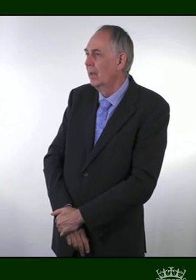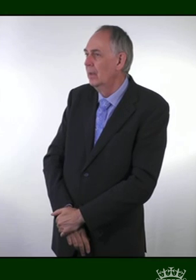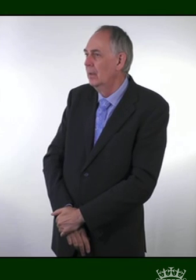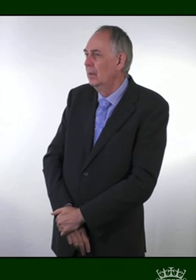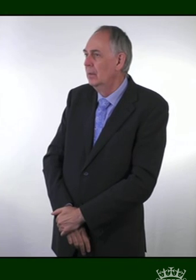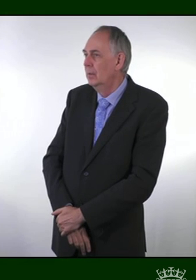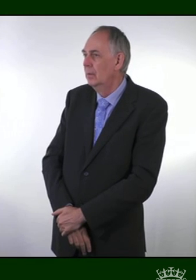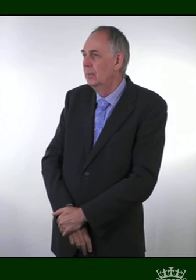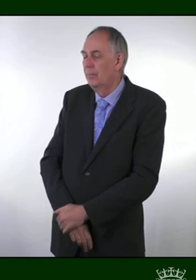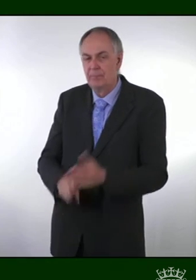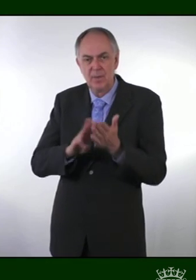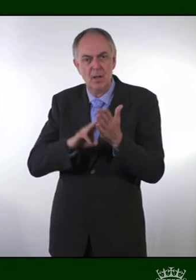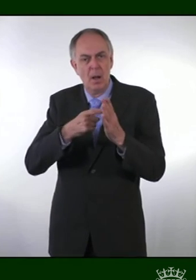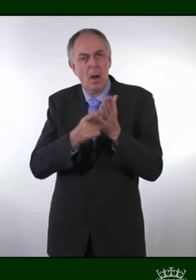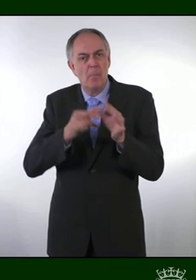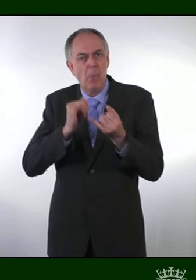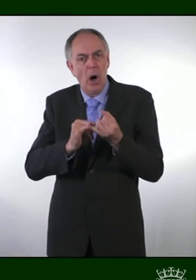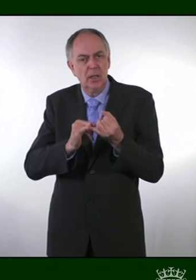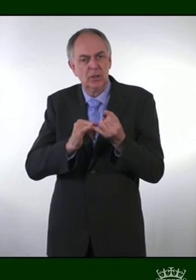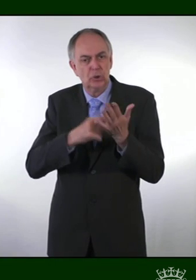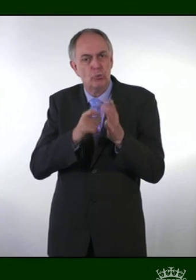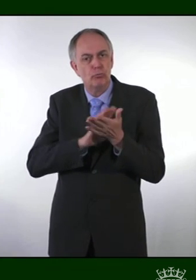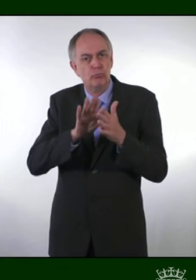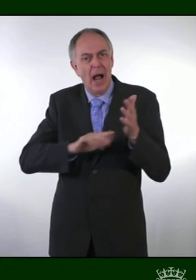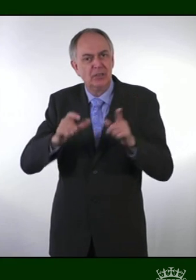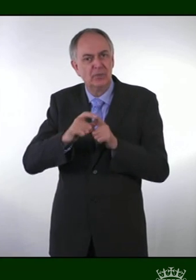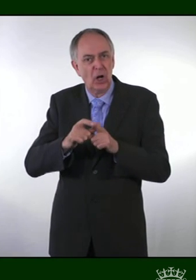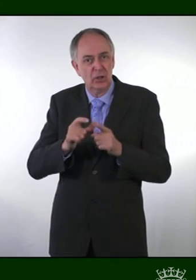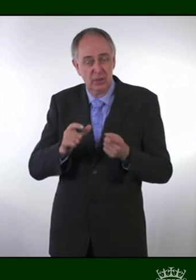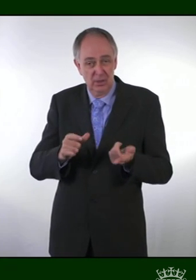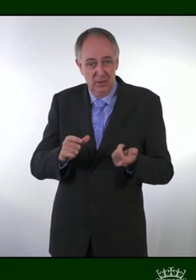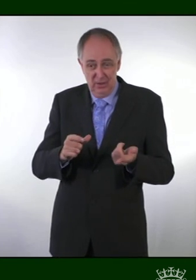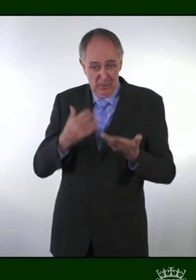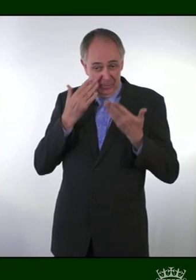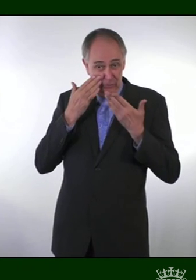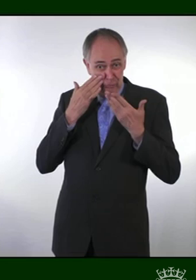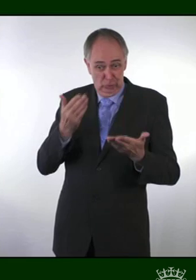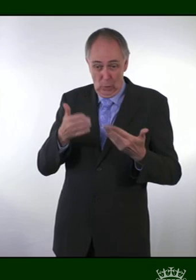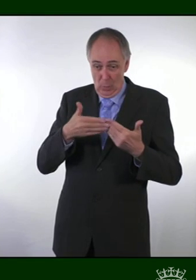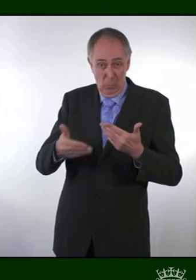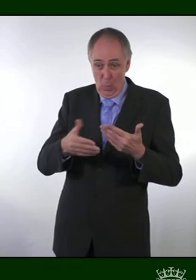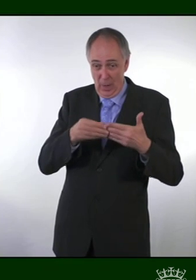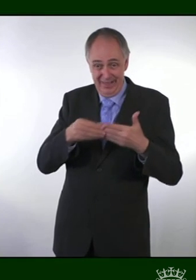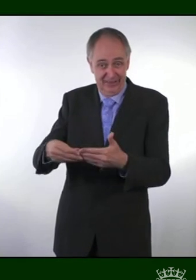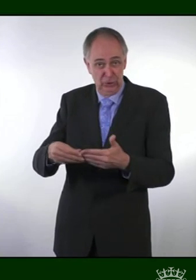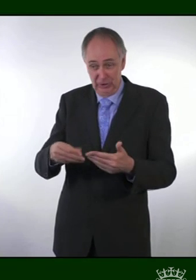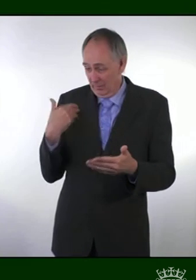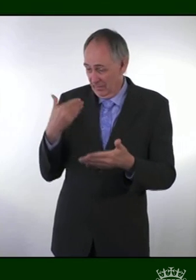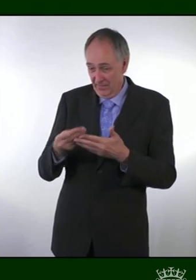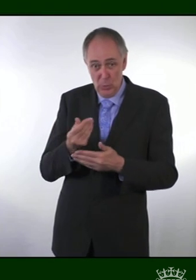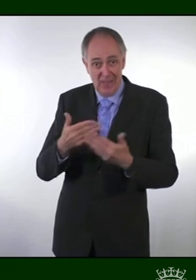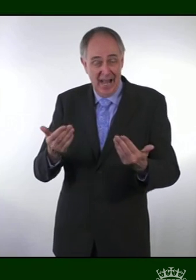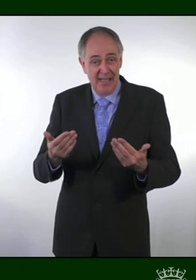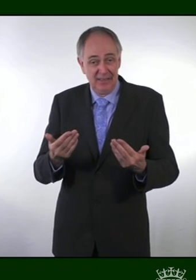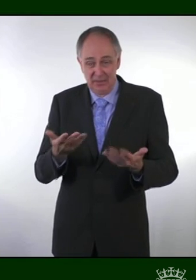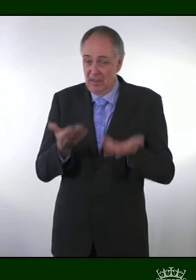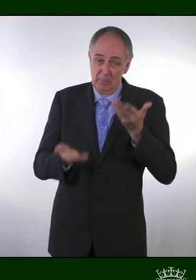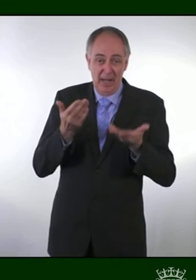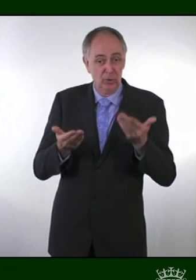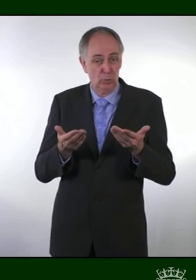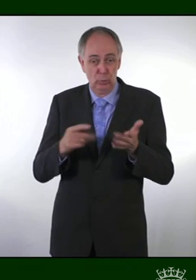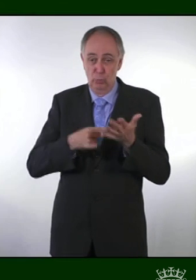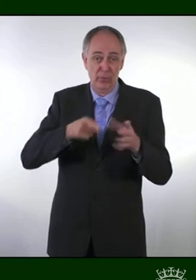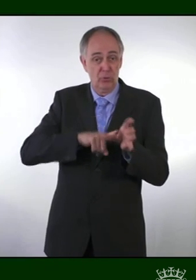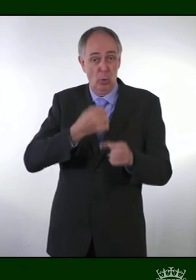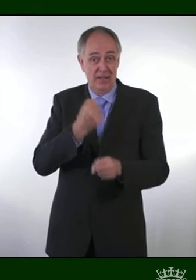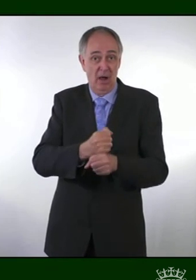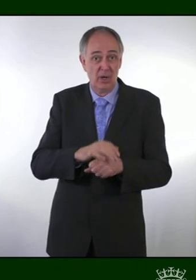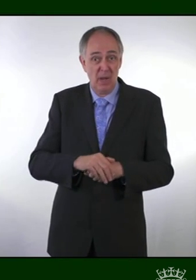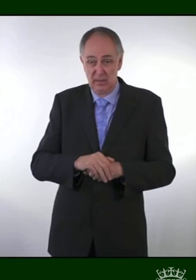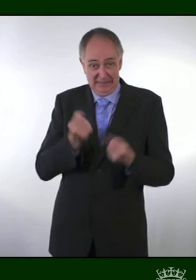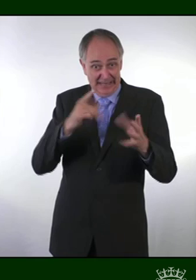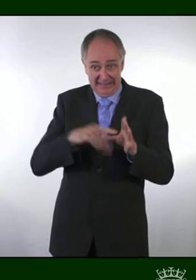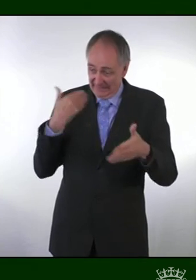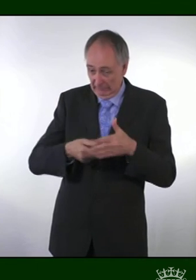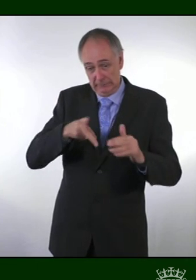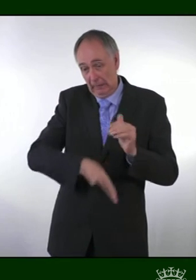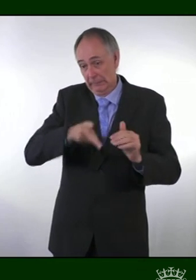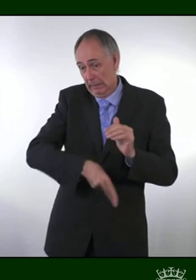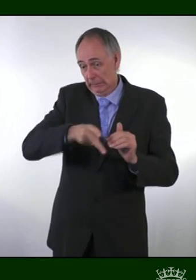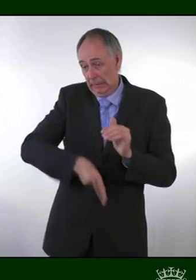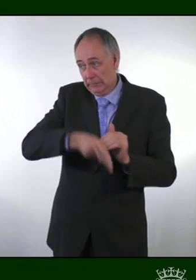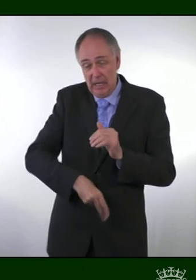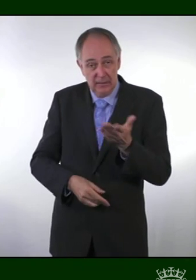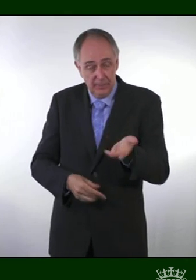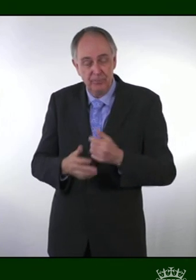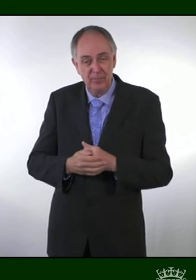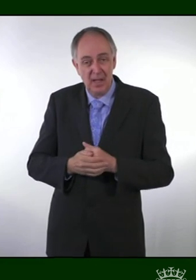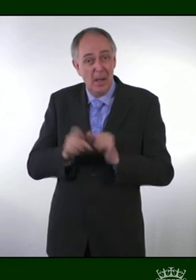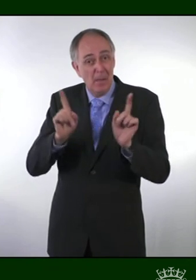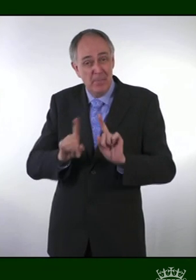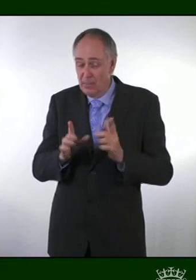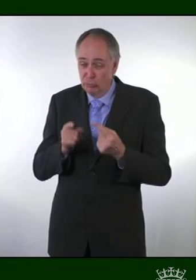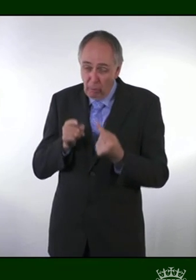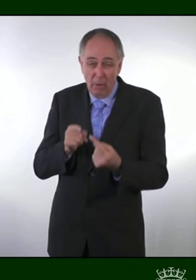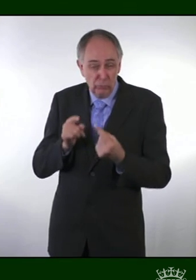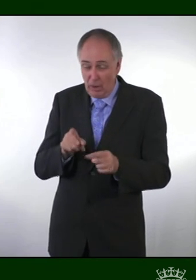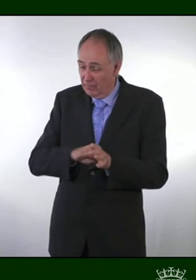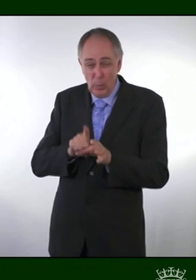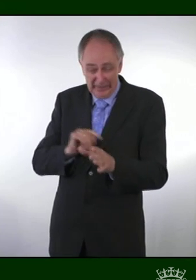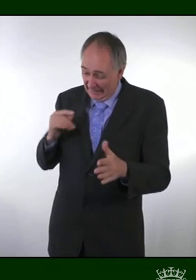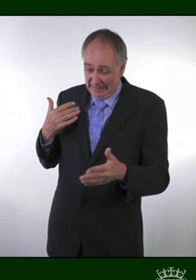Marcus Rashford has shown more moral leadership in tackling poverty in a matter of days than this Tory Government have in the past decade of cuts, but, as he says, people are struggling all year round and more needs to be done.